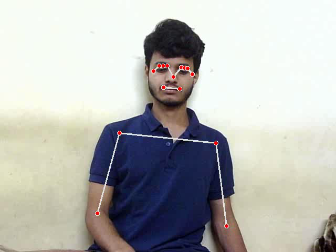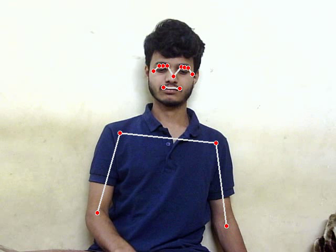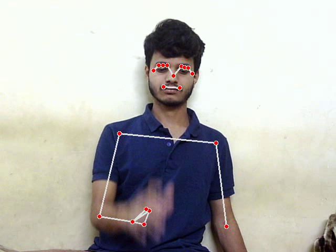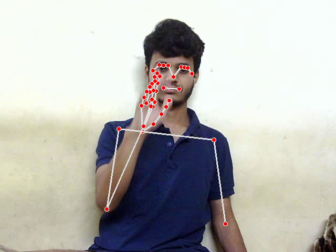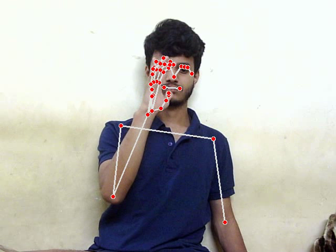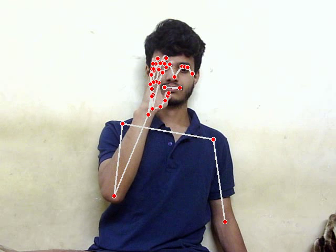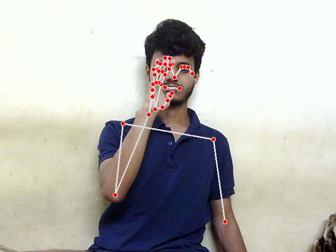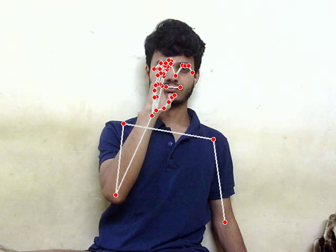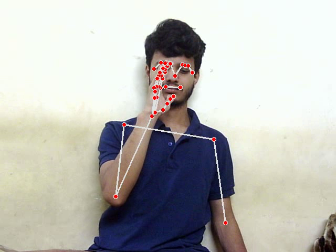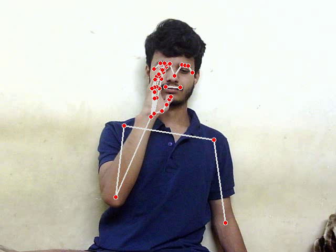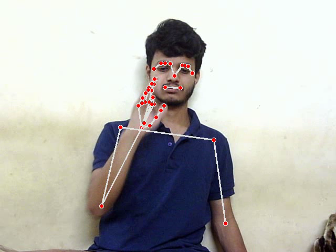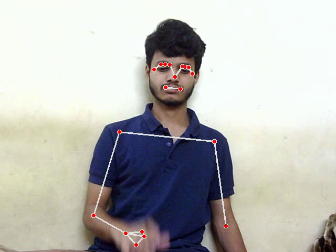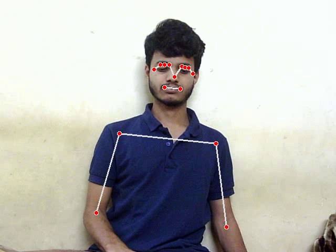mother